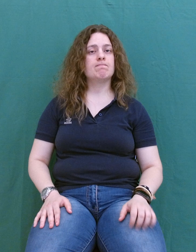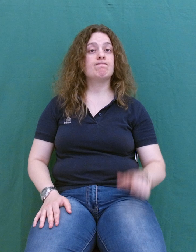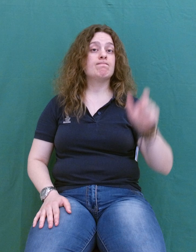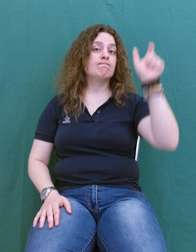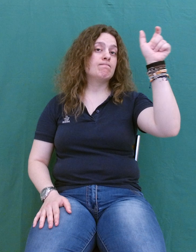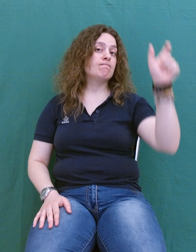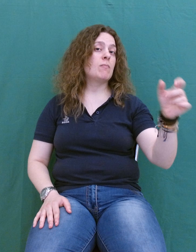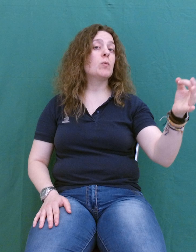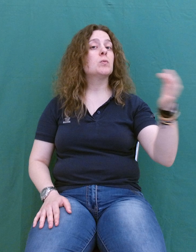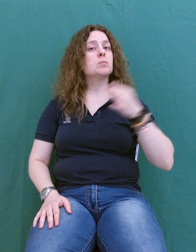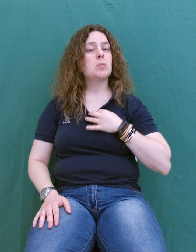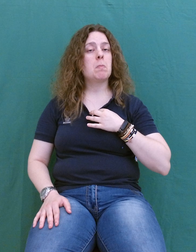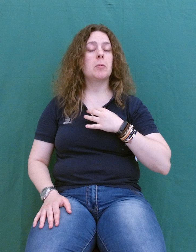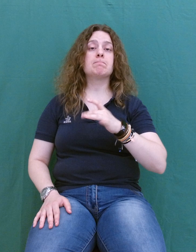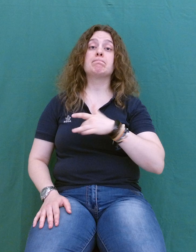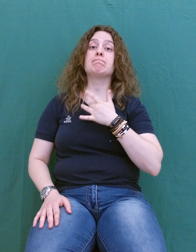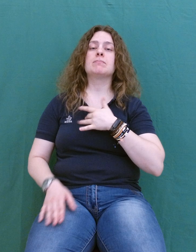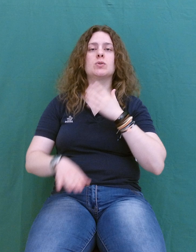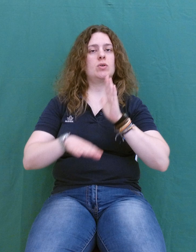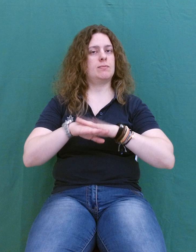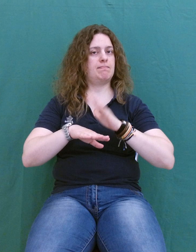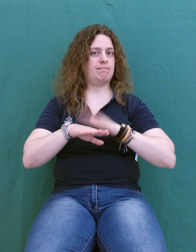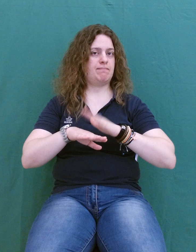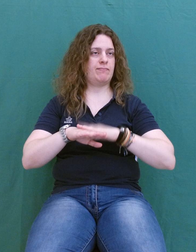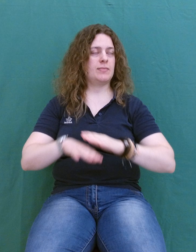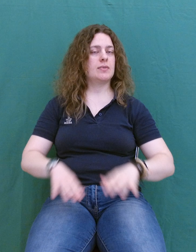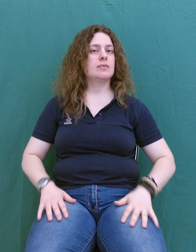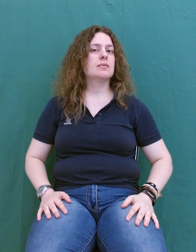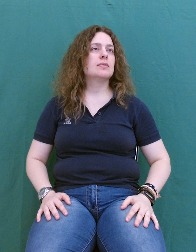ΙΔΙΟΣ ΕΙΠΕ ΕΜΕΝΑ ΨΥΧΗ ΦΤΑΙΕΙ